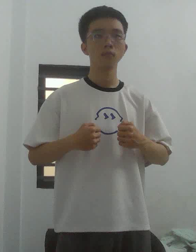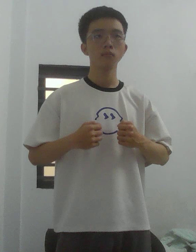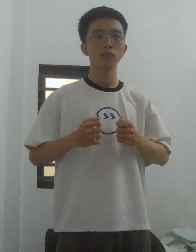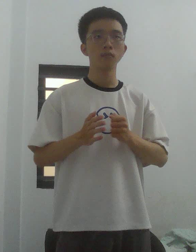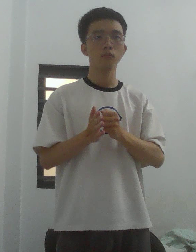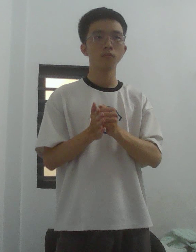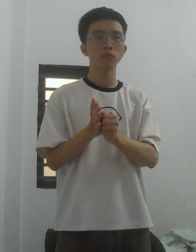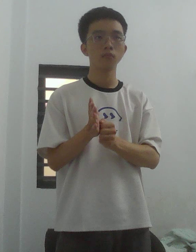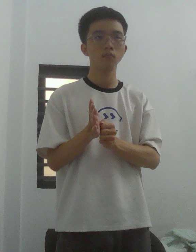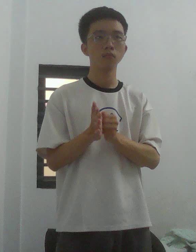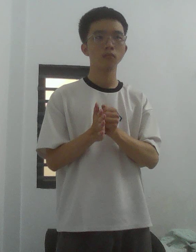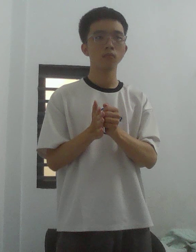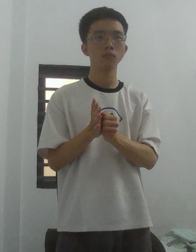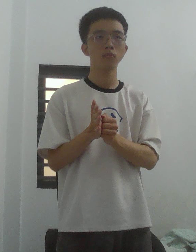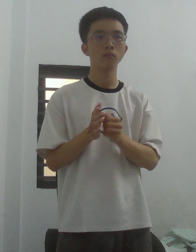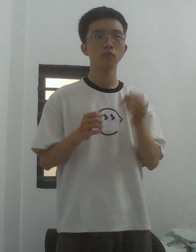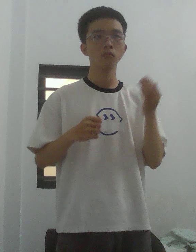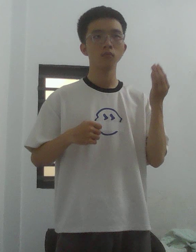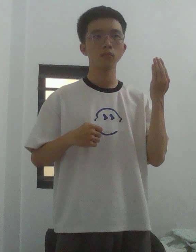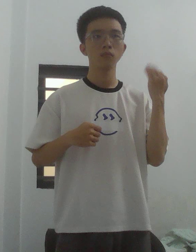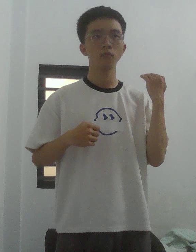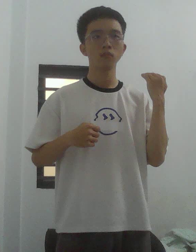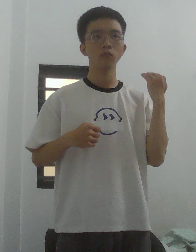thang truoc